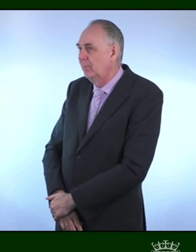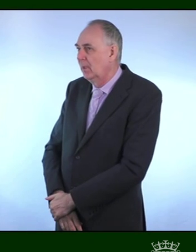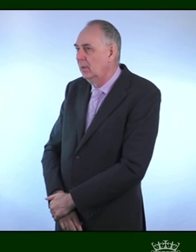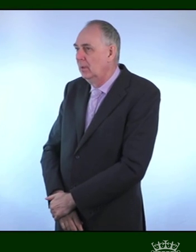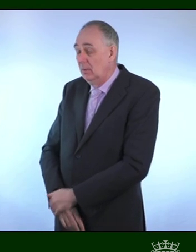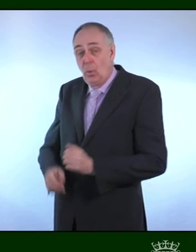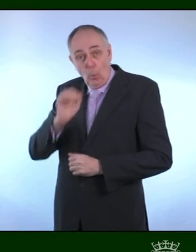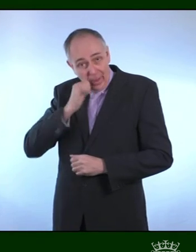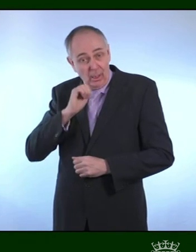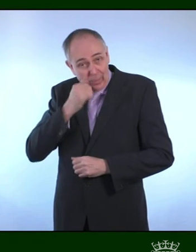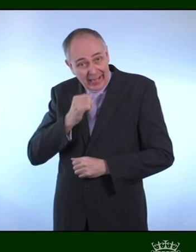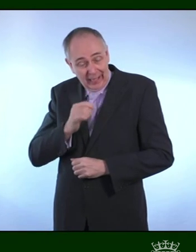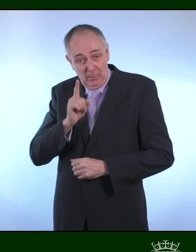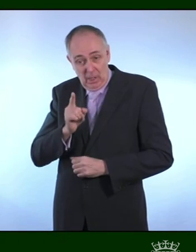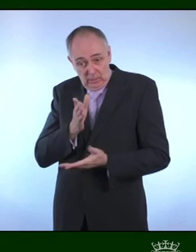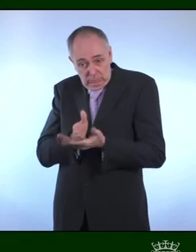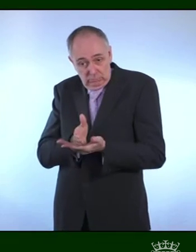That is what we are going to do, and we will get through this together.